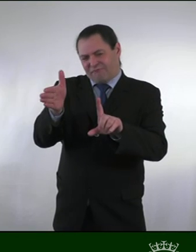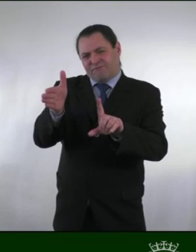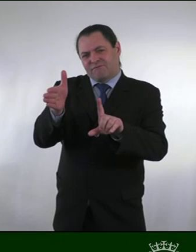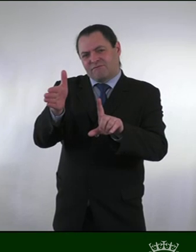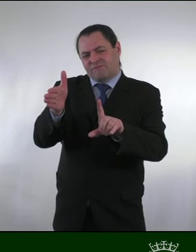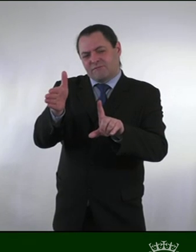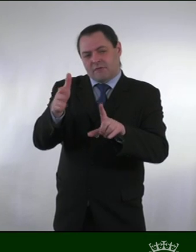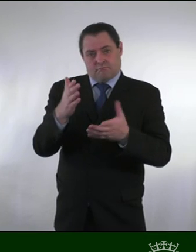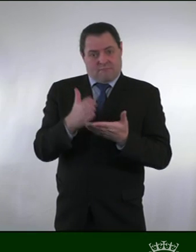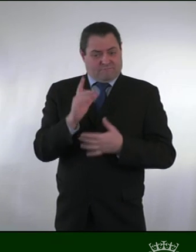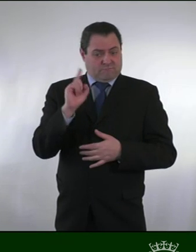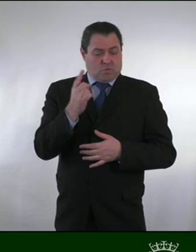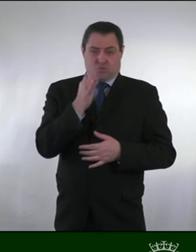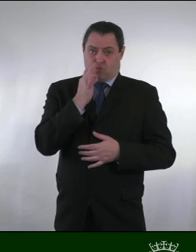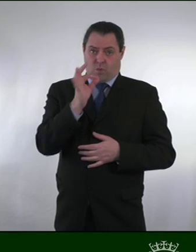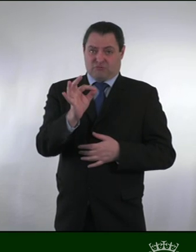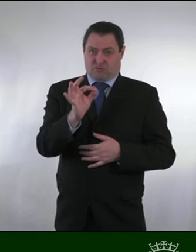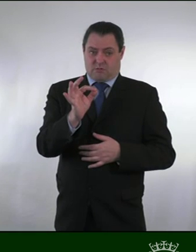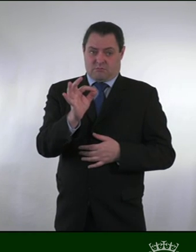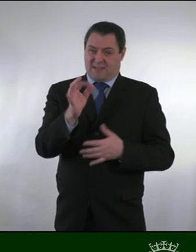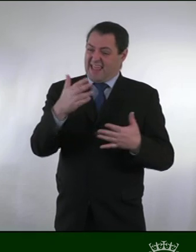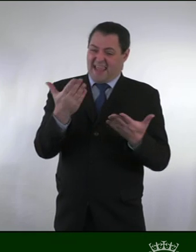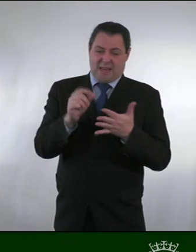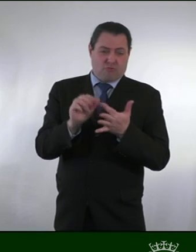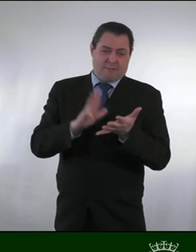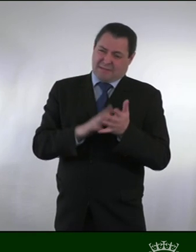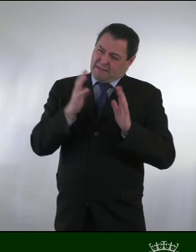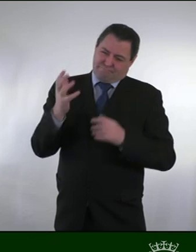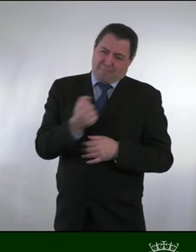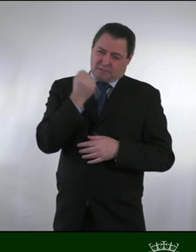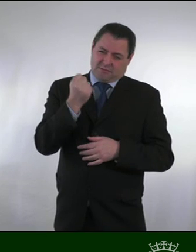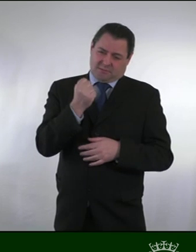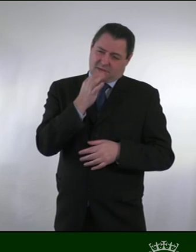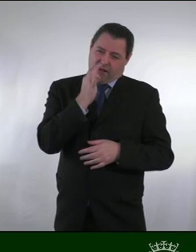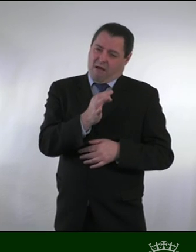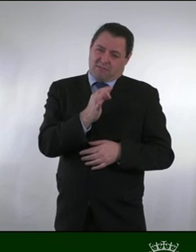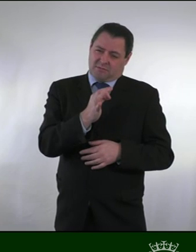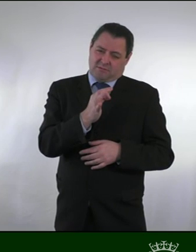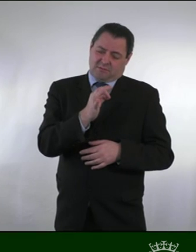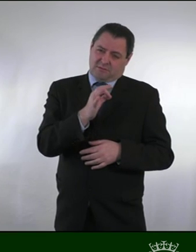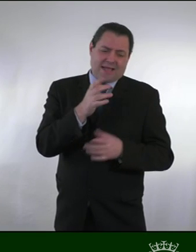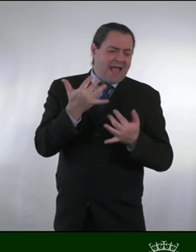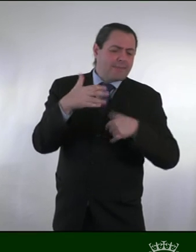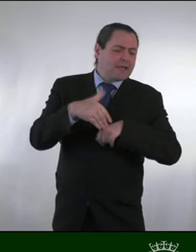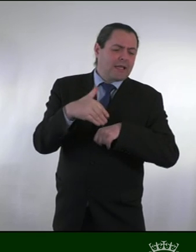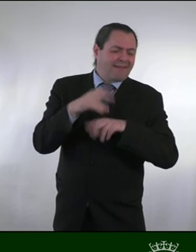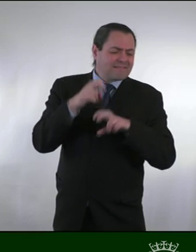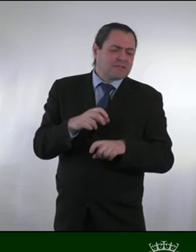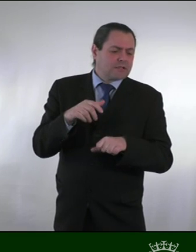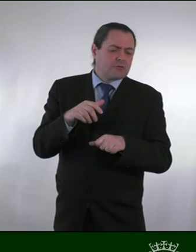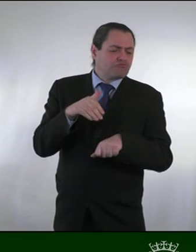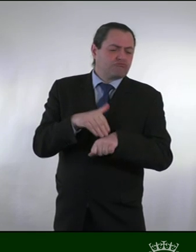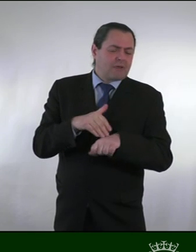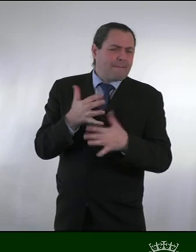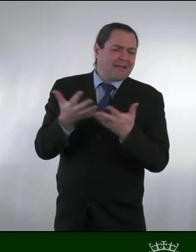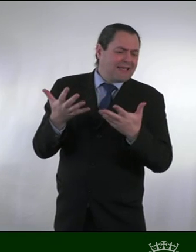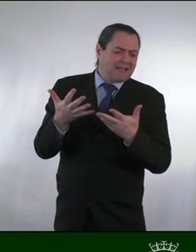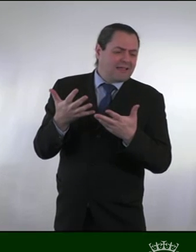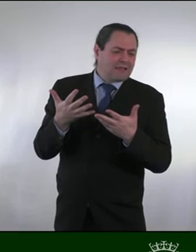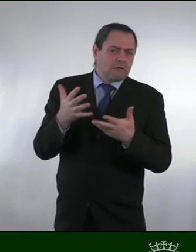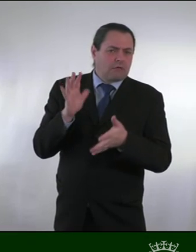It was the first question that any Prime Minister would have asked of those briefing him: how many criminal investigations have been damaged?